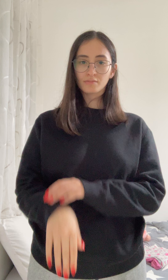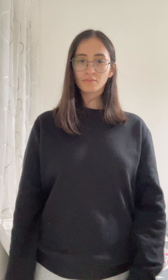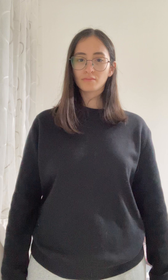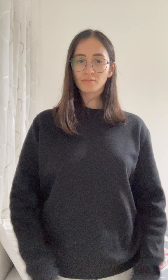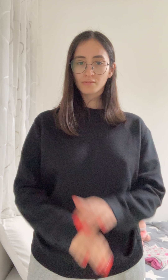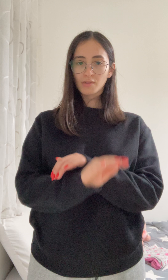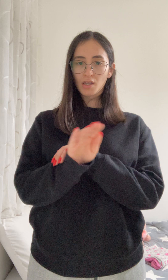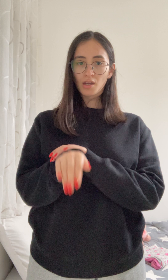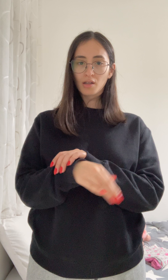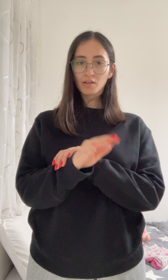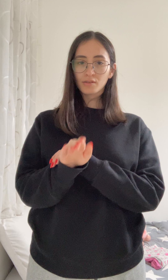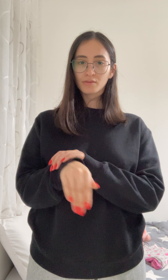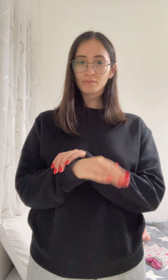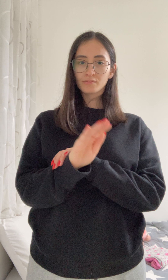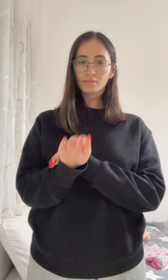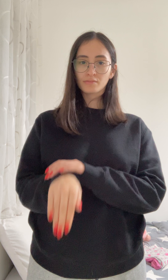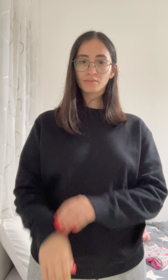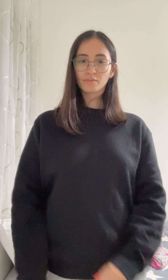ריק